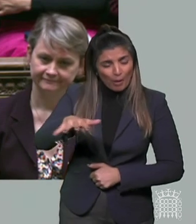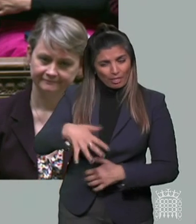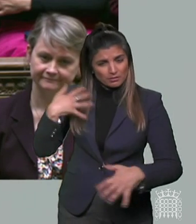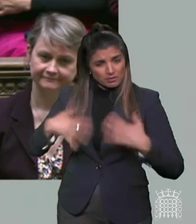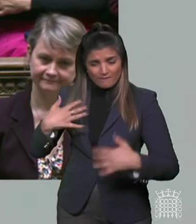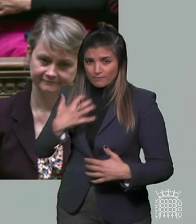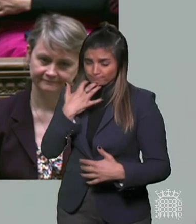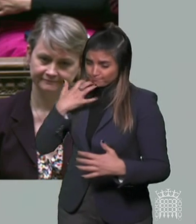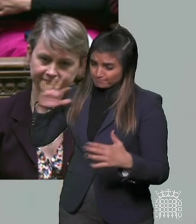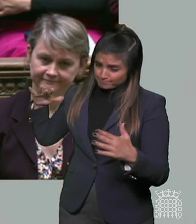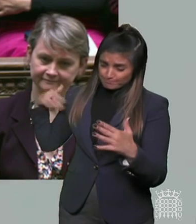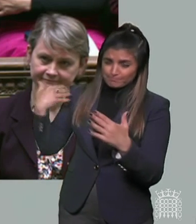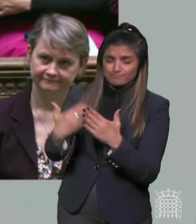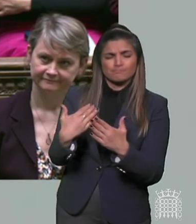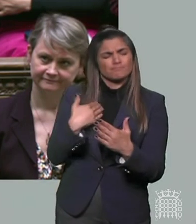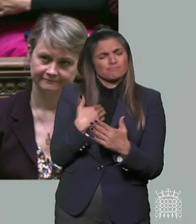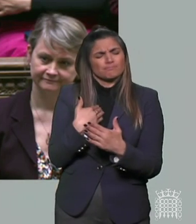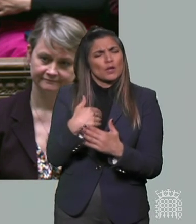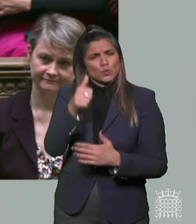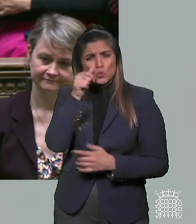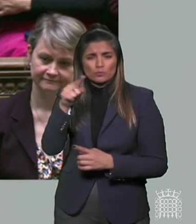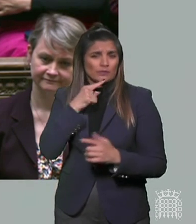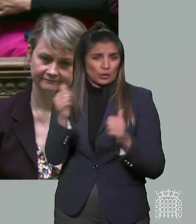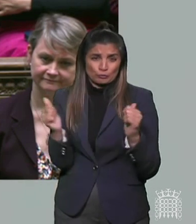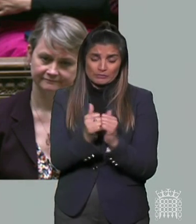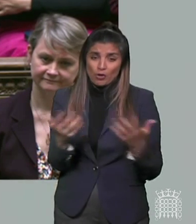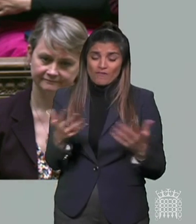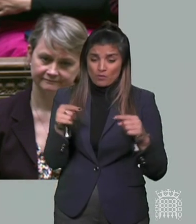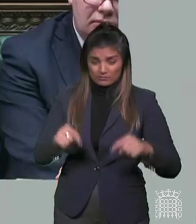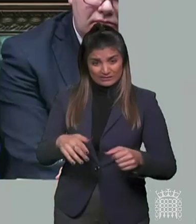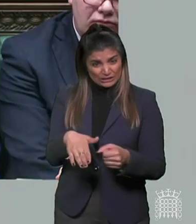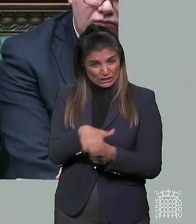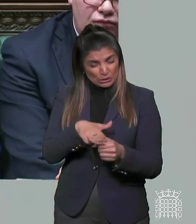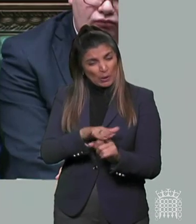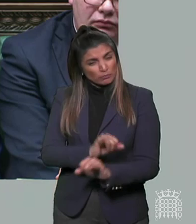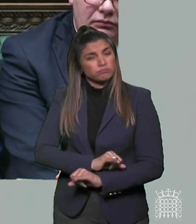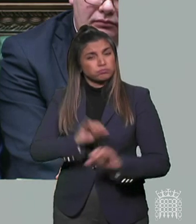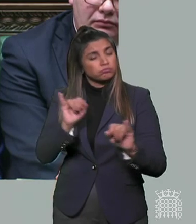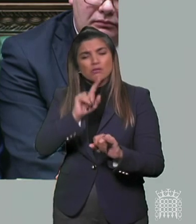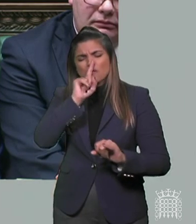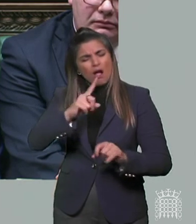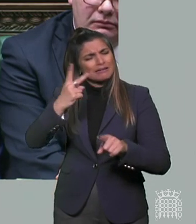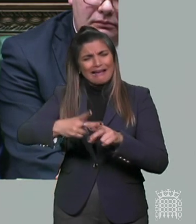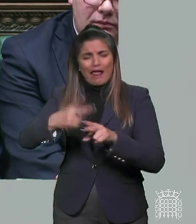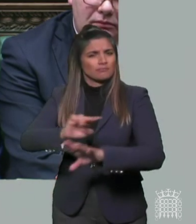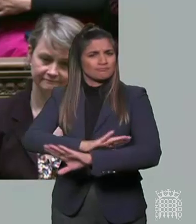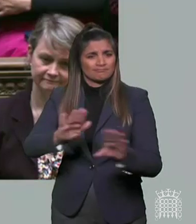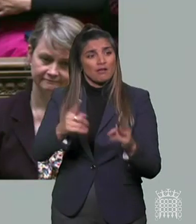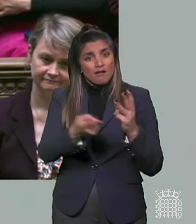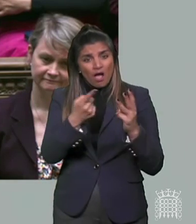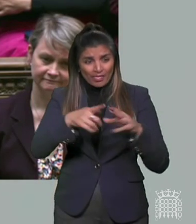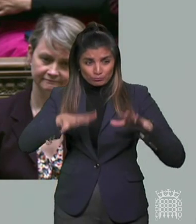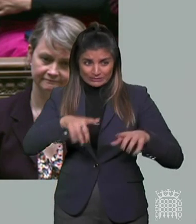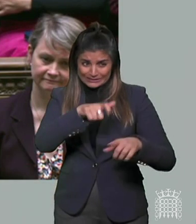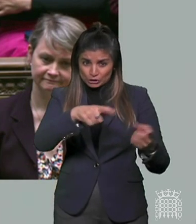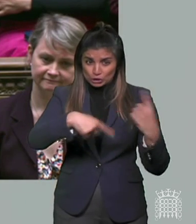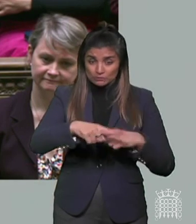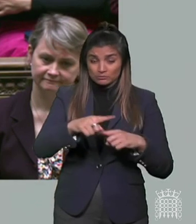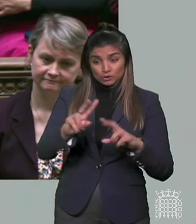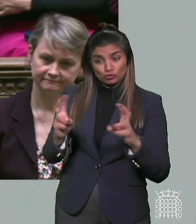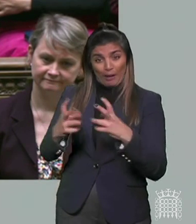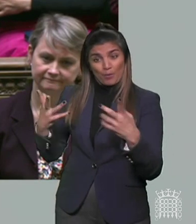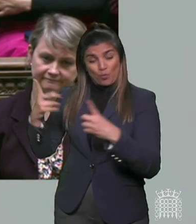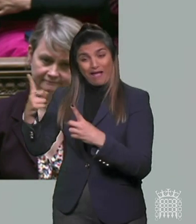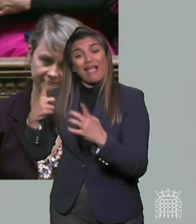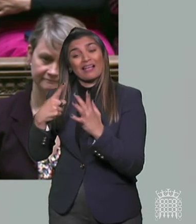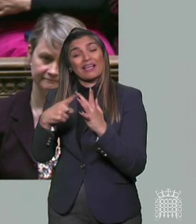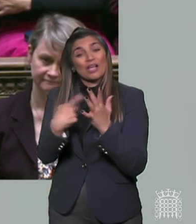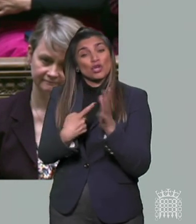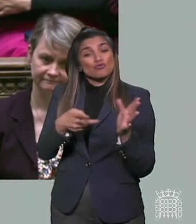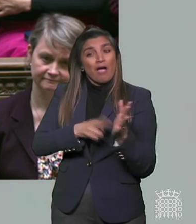I know the Deputy Prime Minister would agree that this devastating situation must never be repeated, and other British nationals still trapped in Iran need to be brought home.